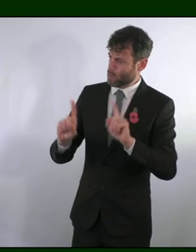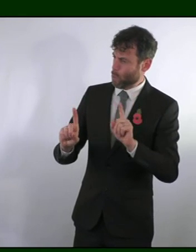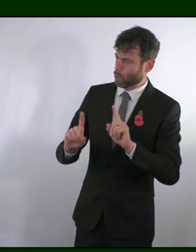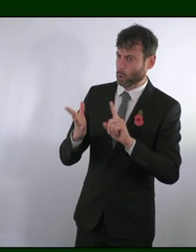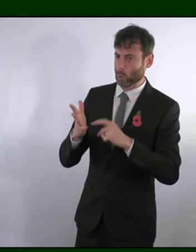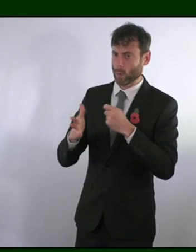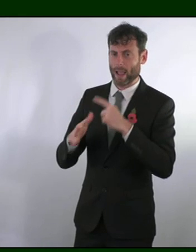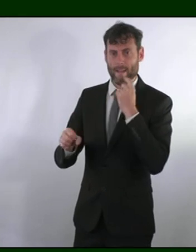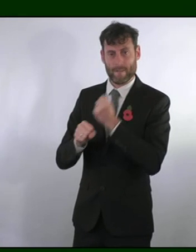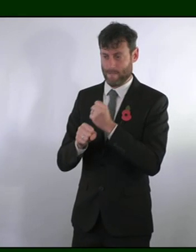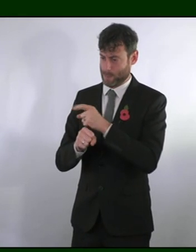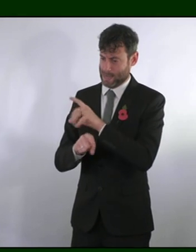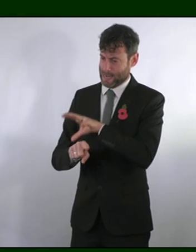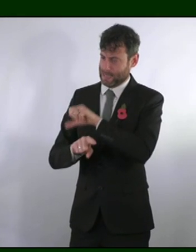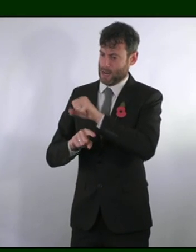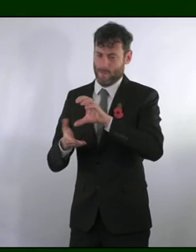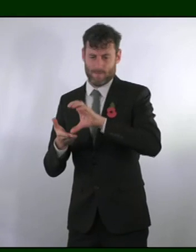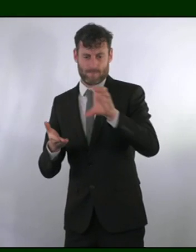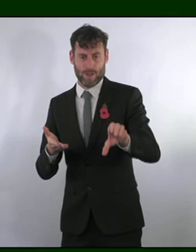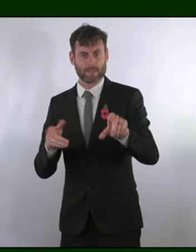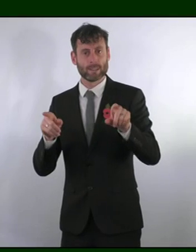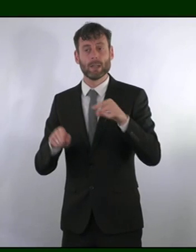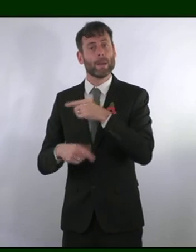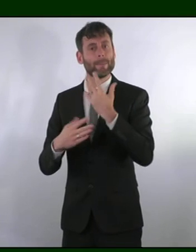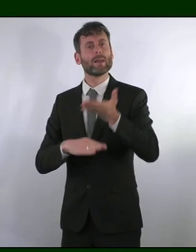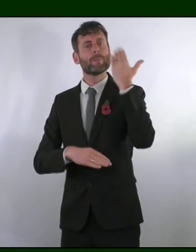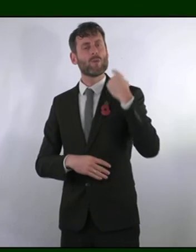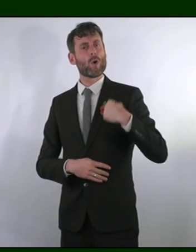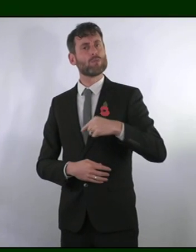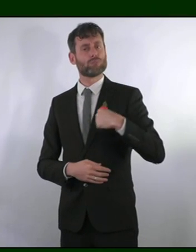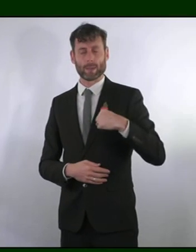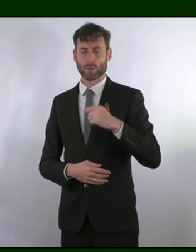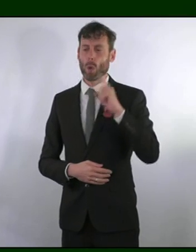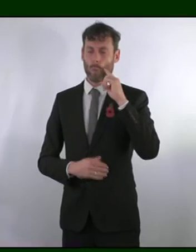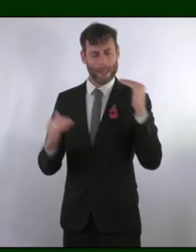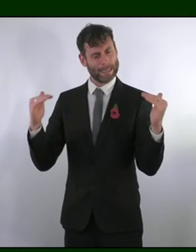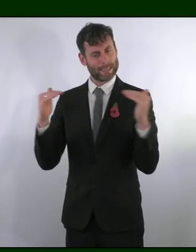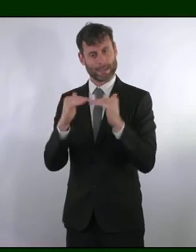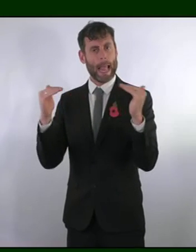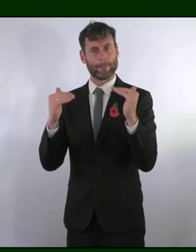When will the Prime Minister level with the people of Carmarthenshire and the rest of Wales about the British Government being about to pick our pockets?